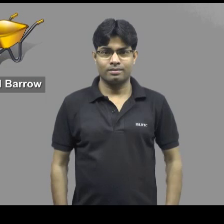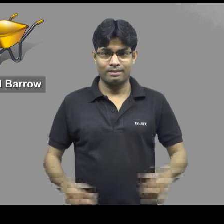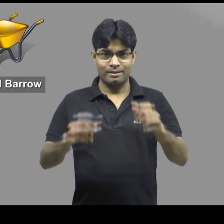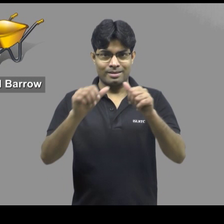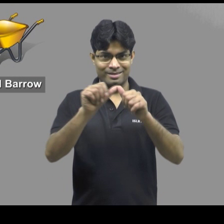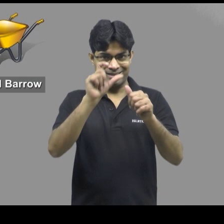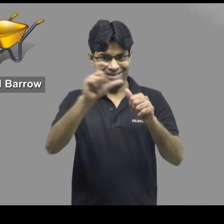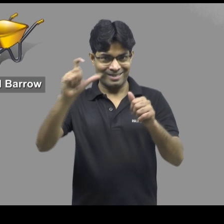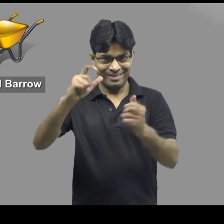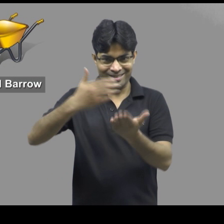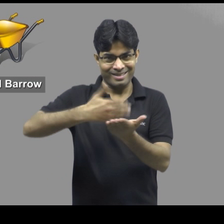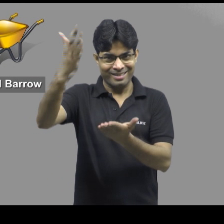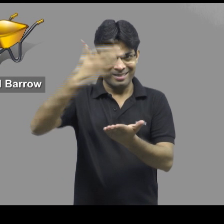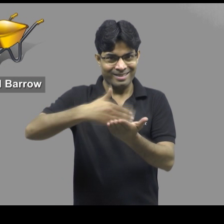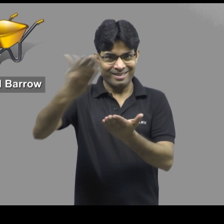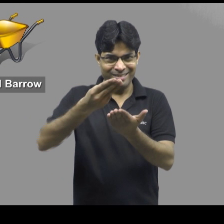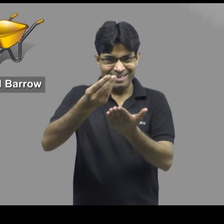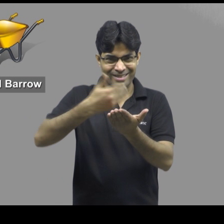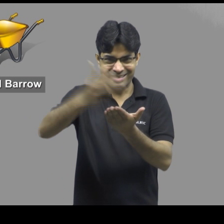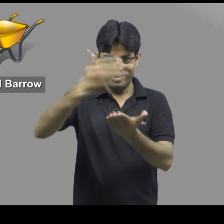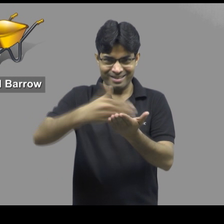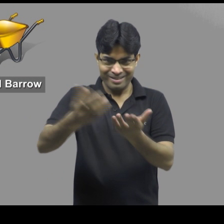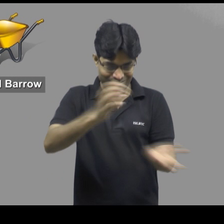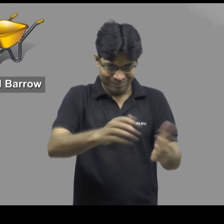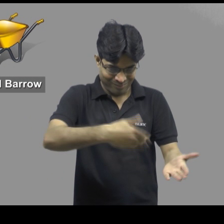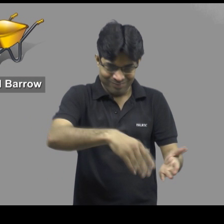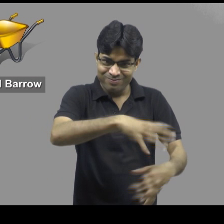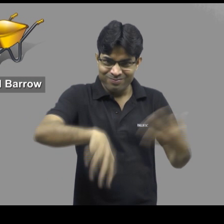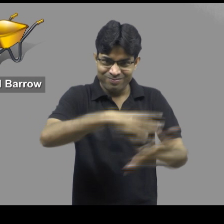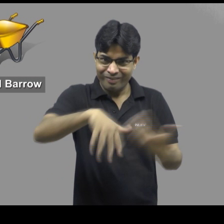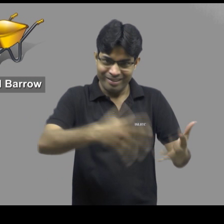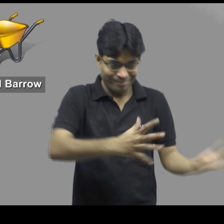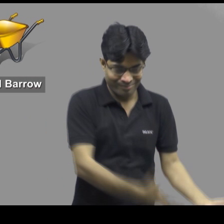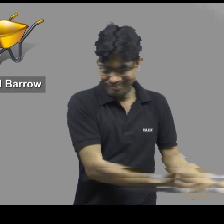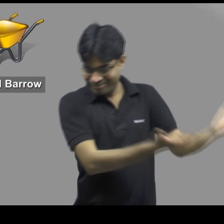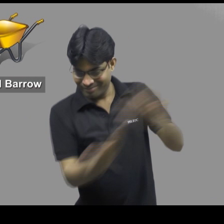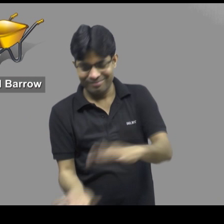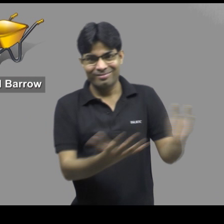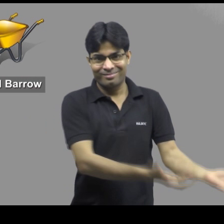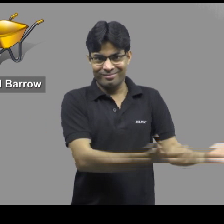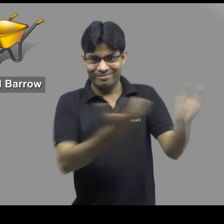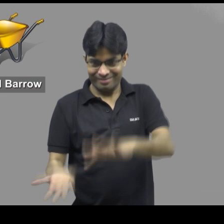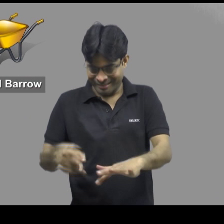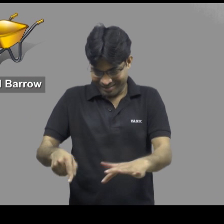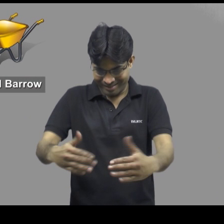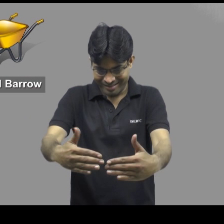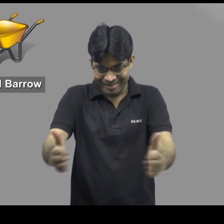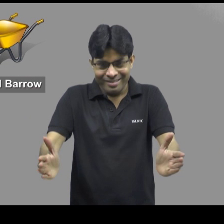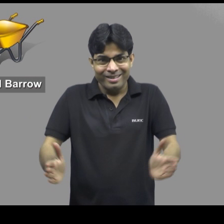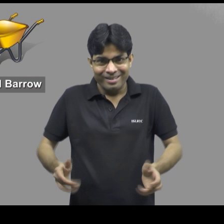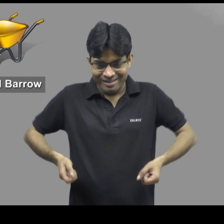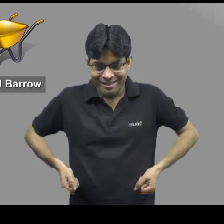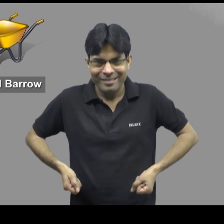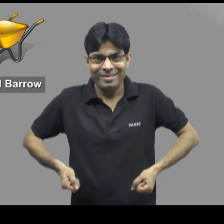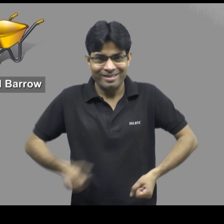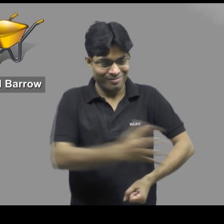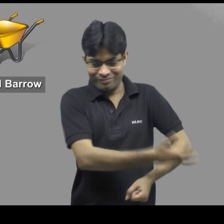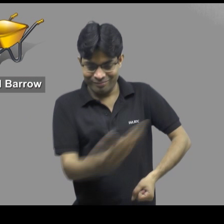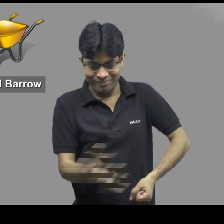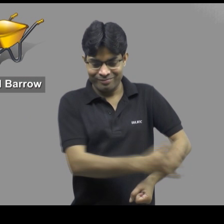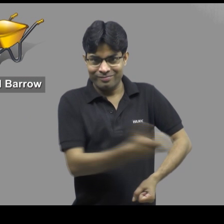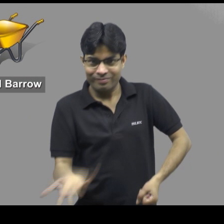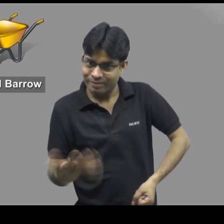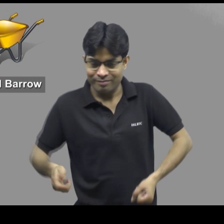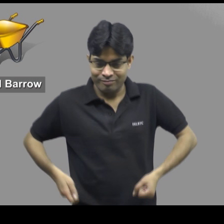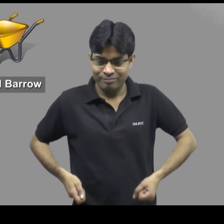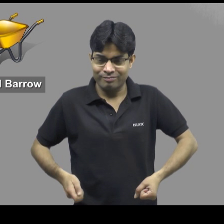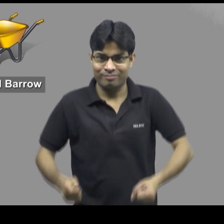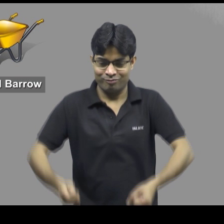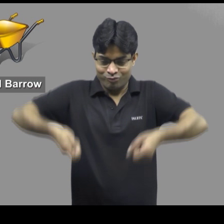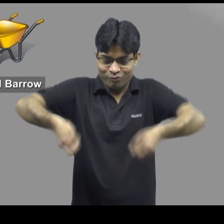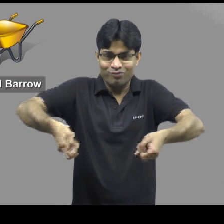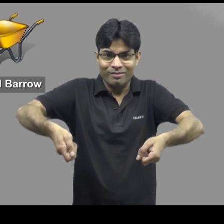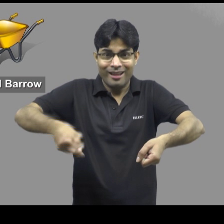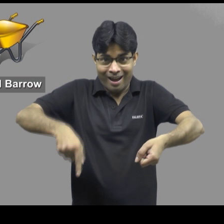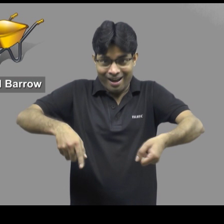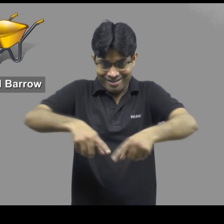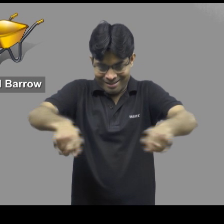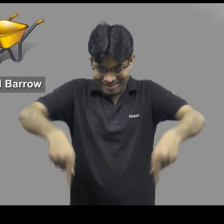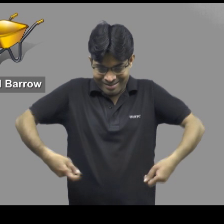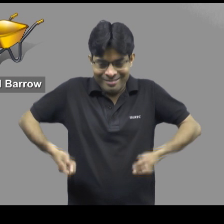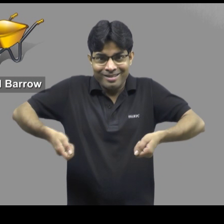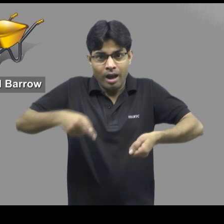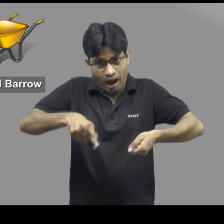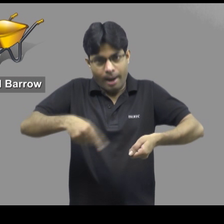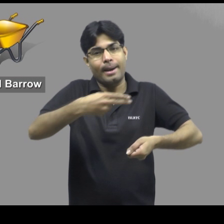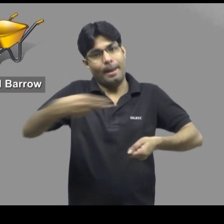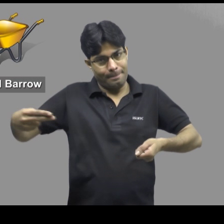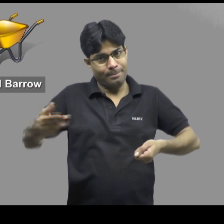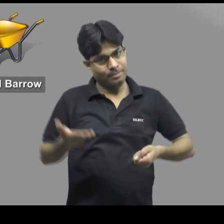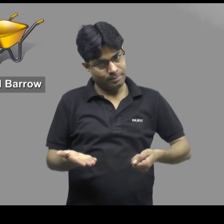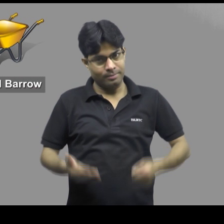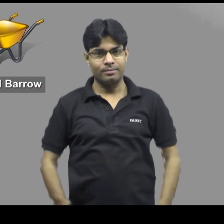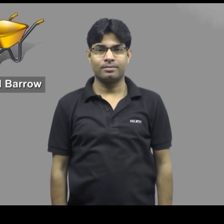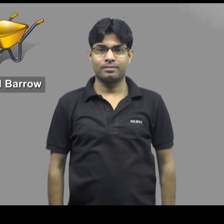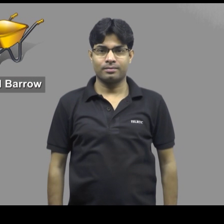Wheel Barrow